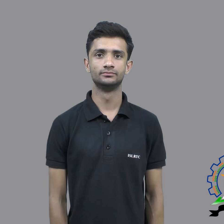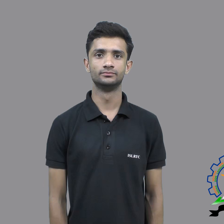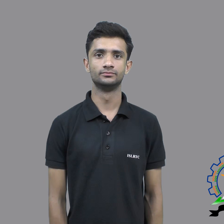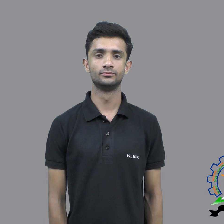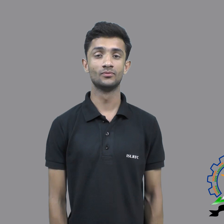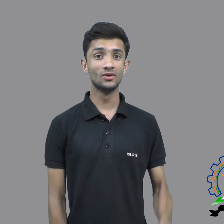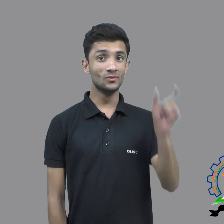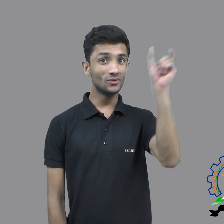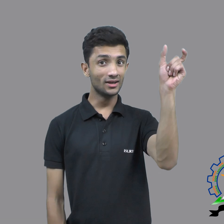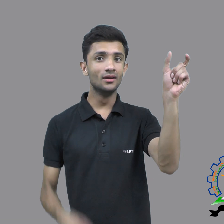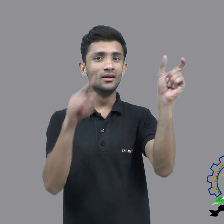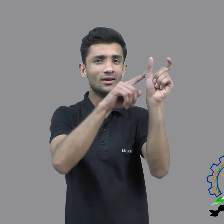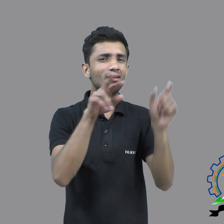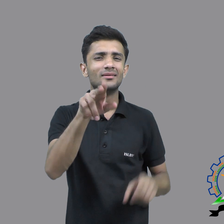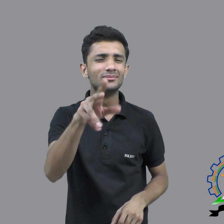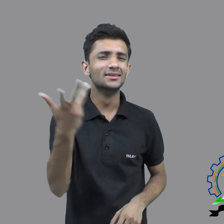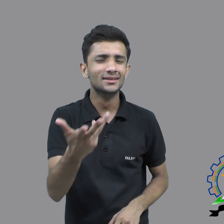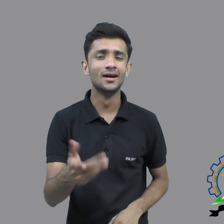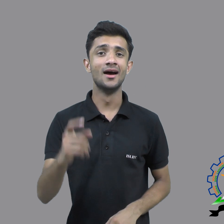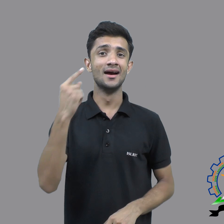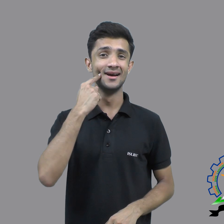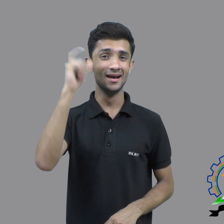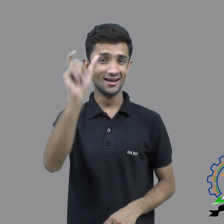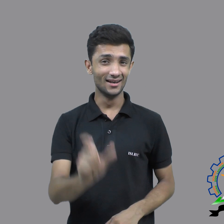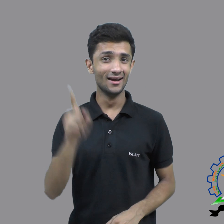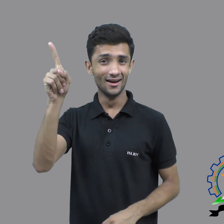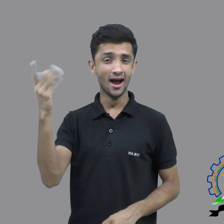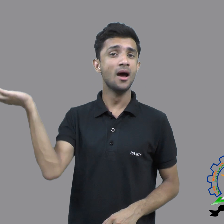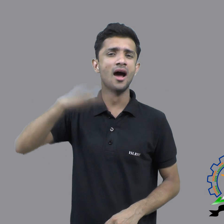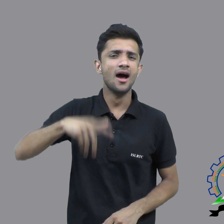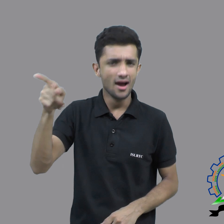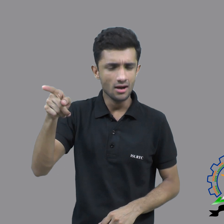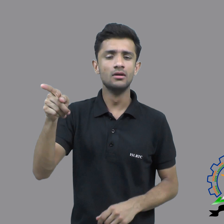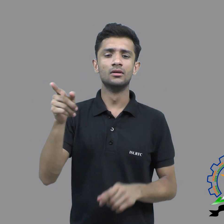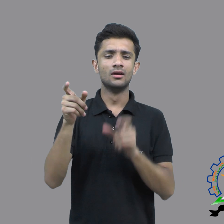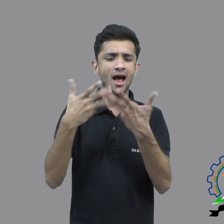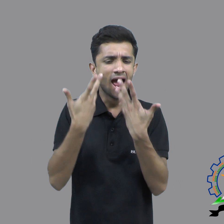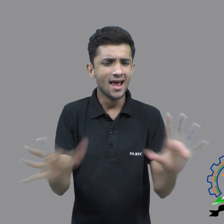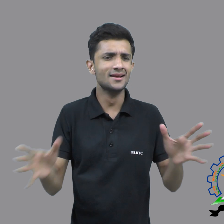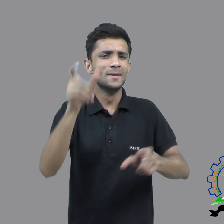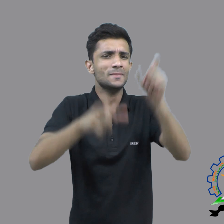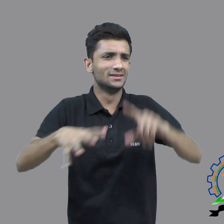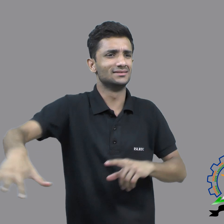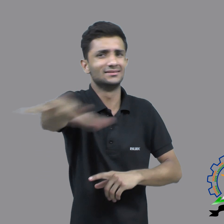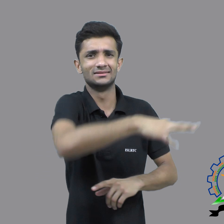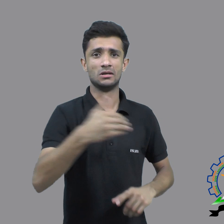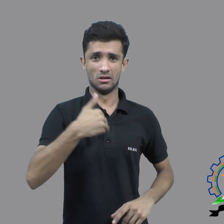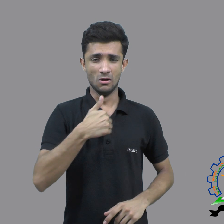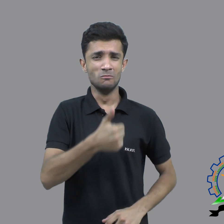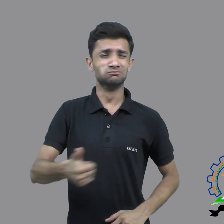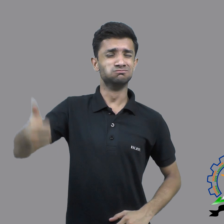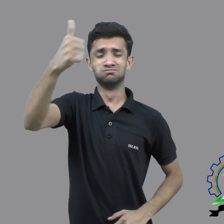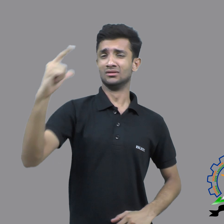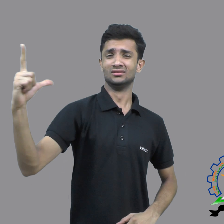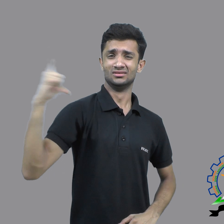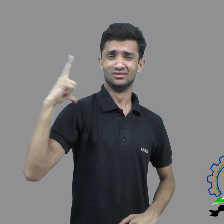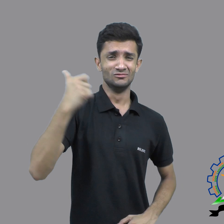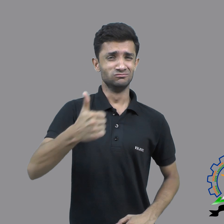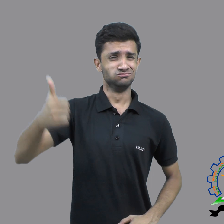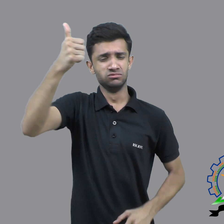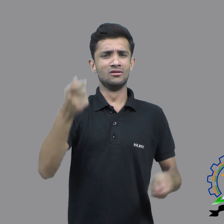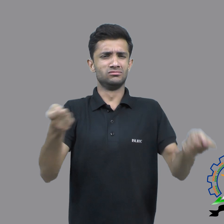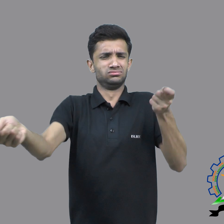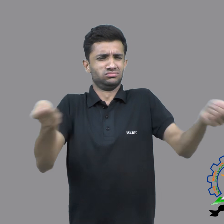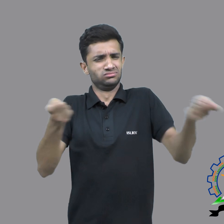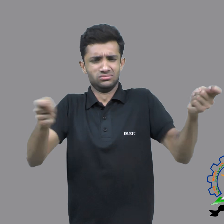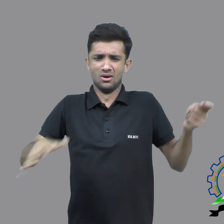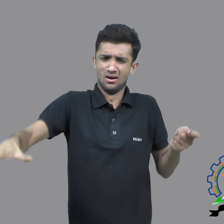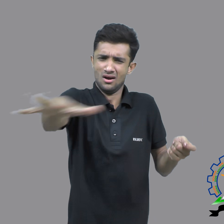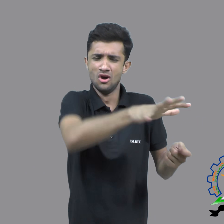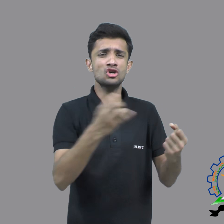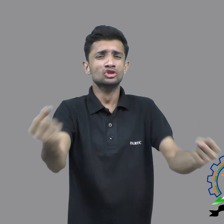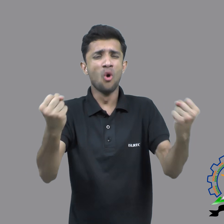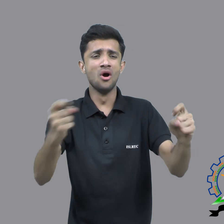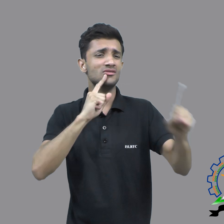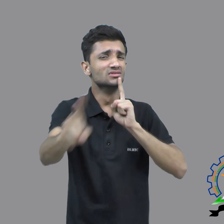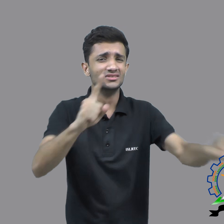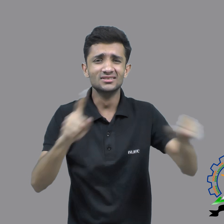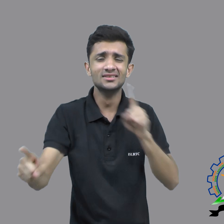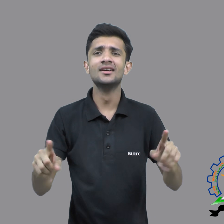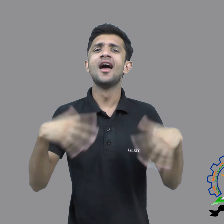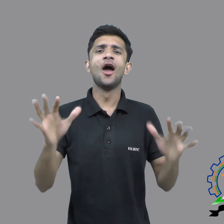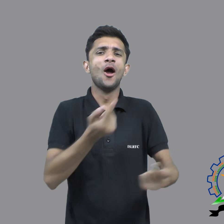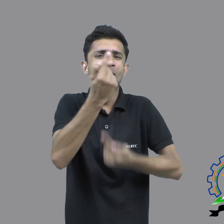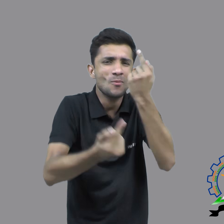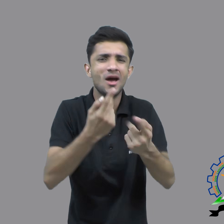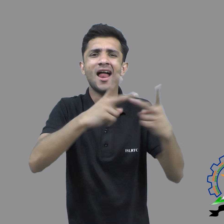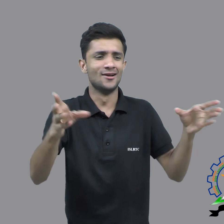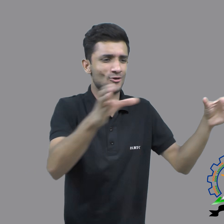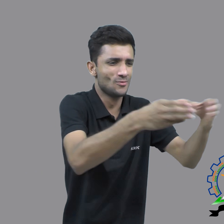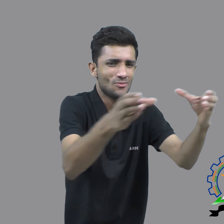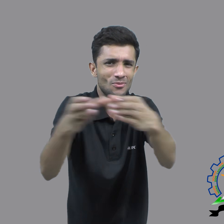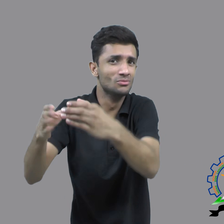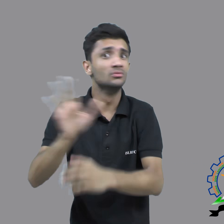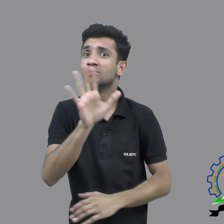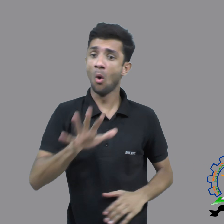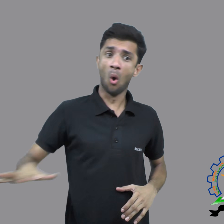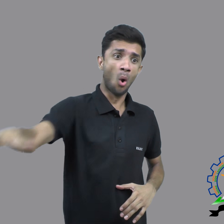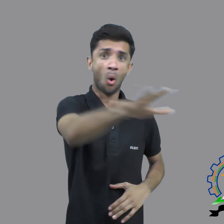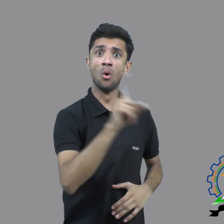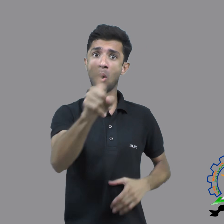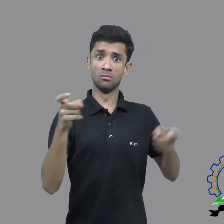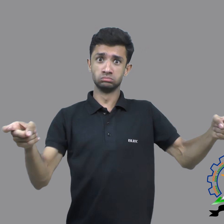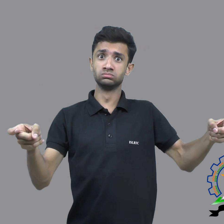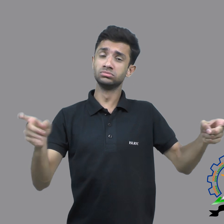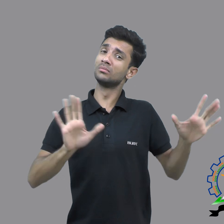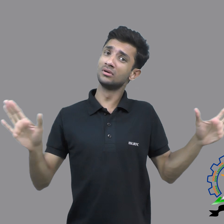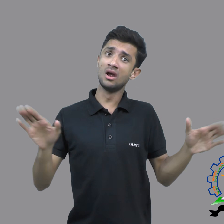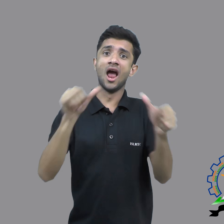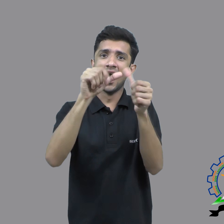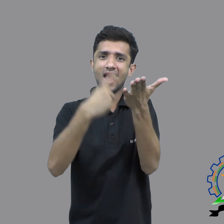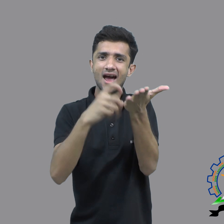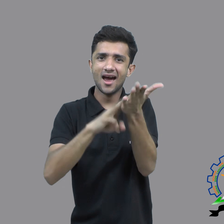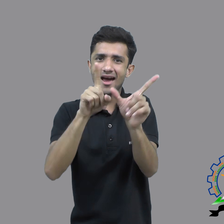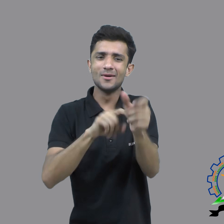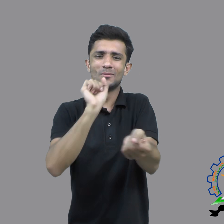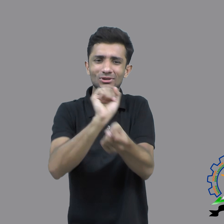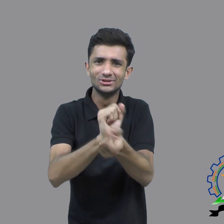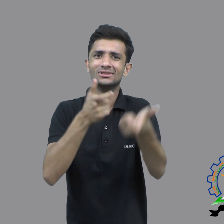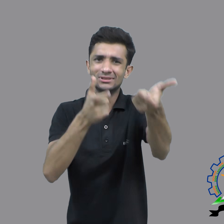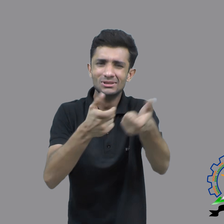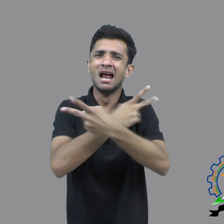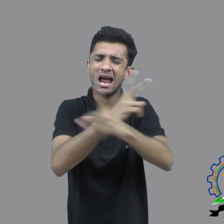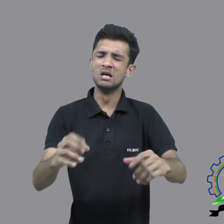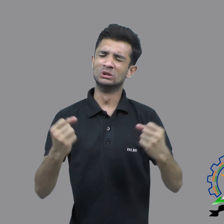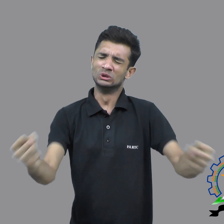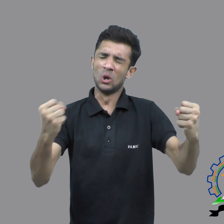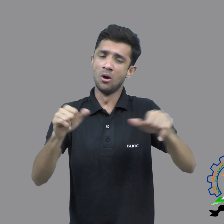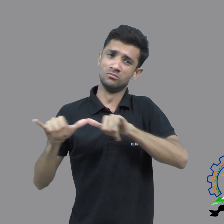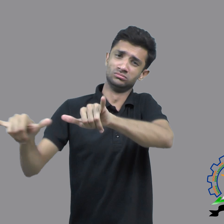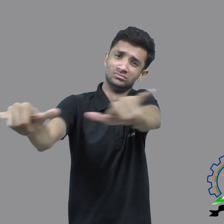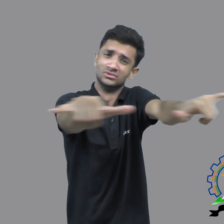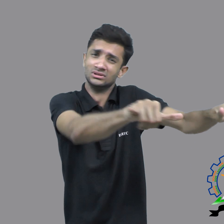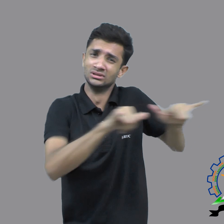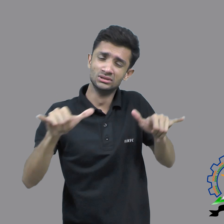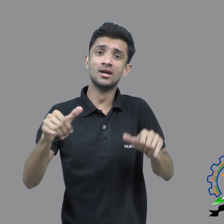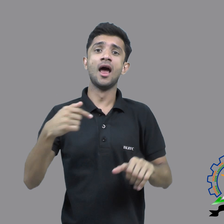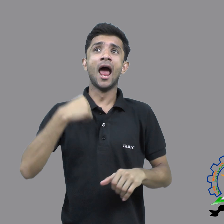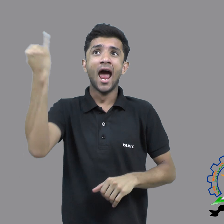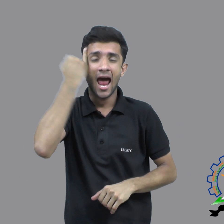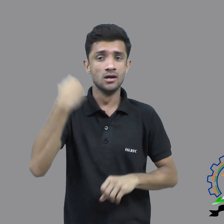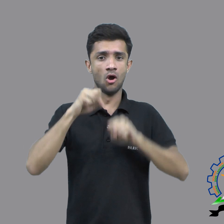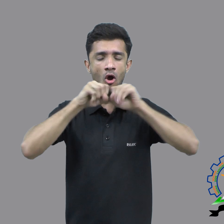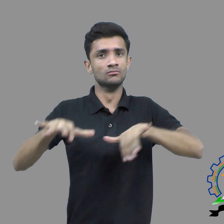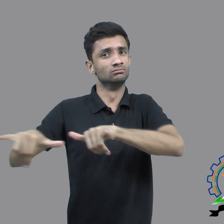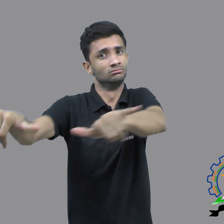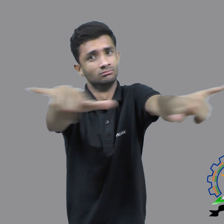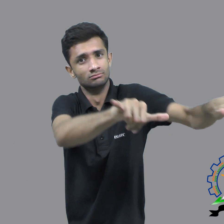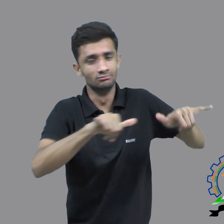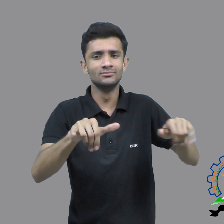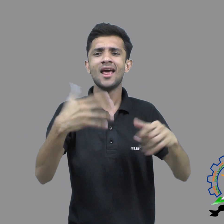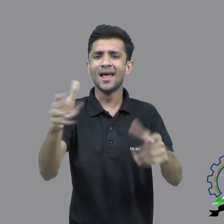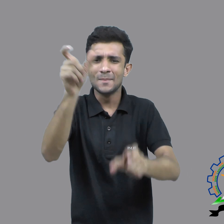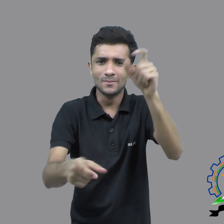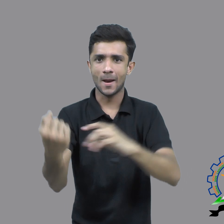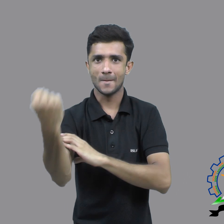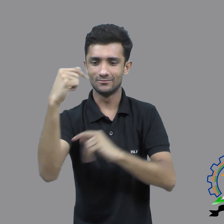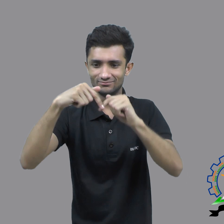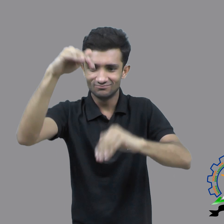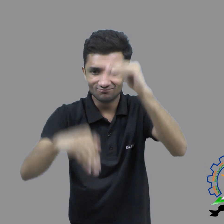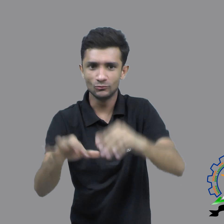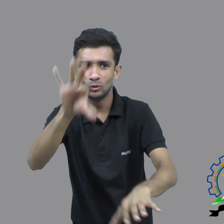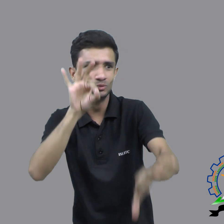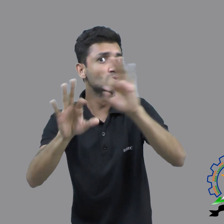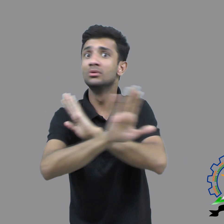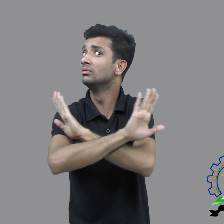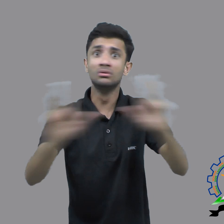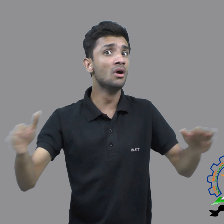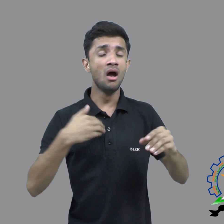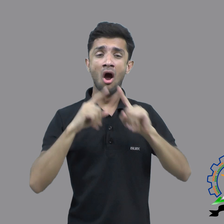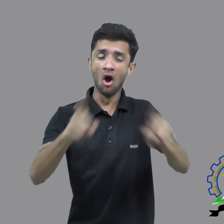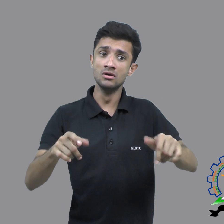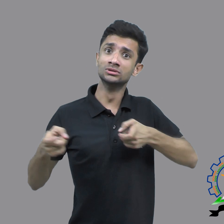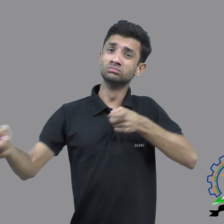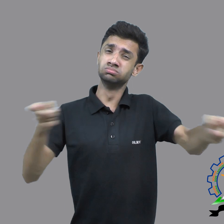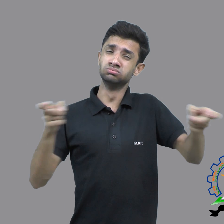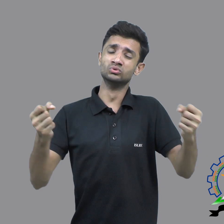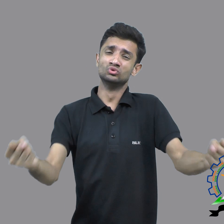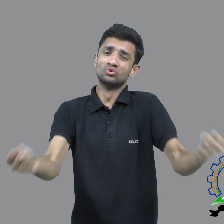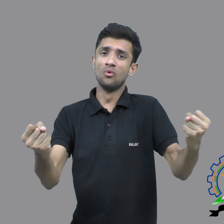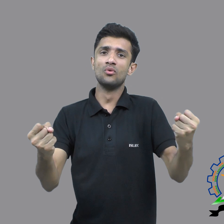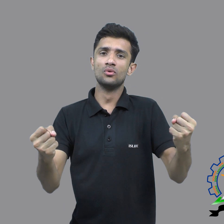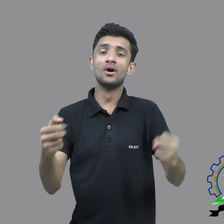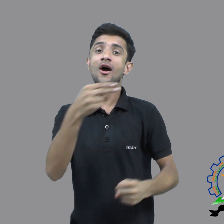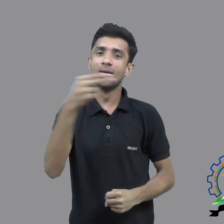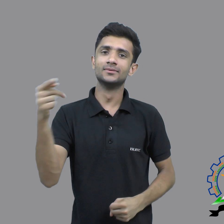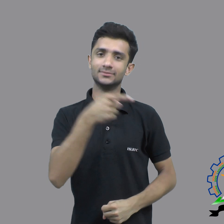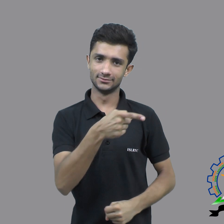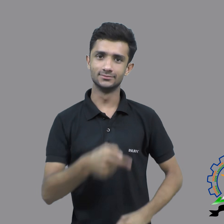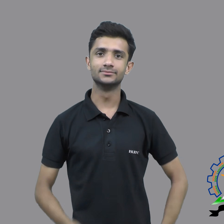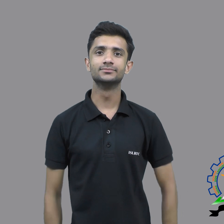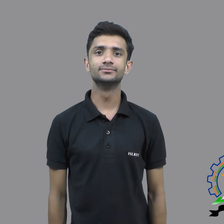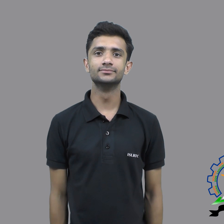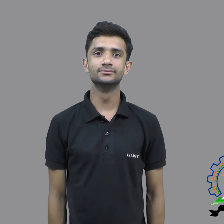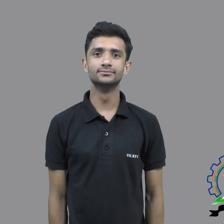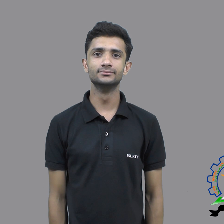Fascism